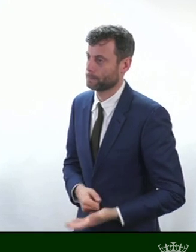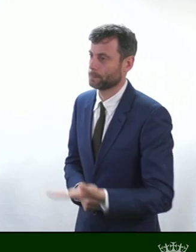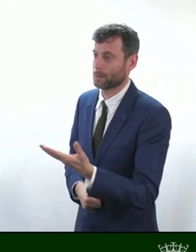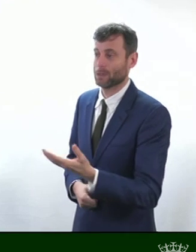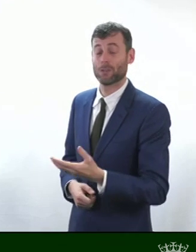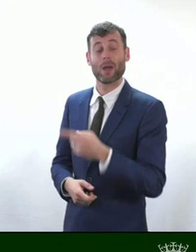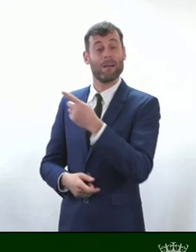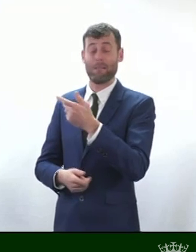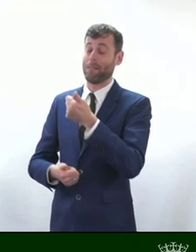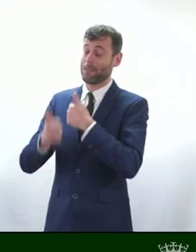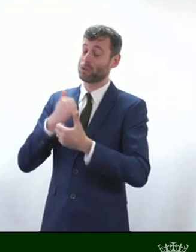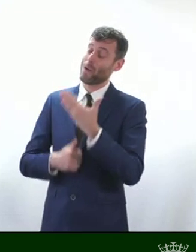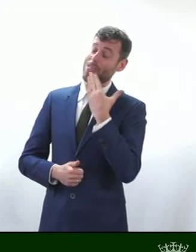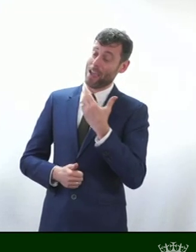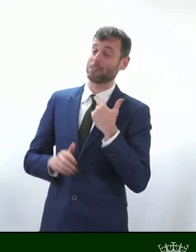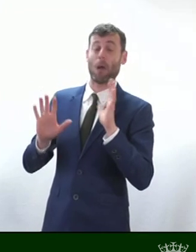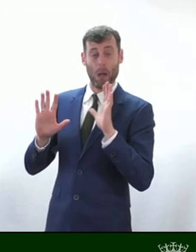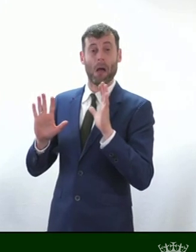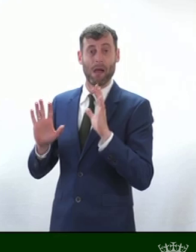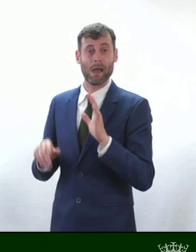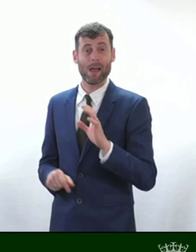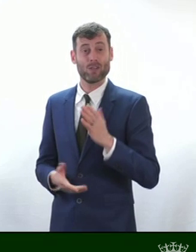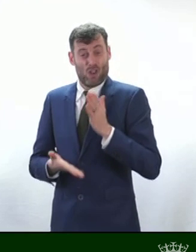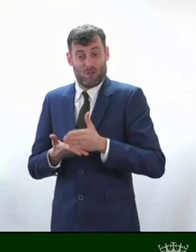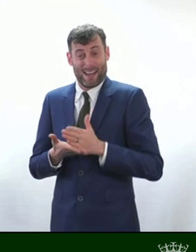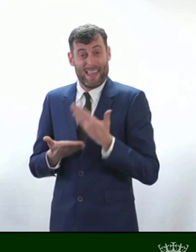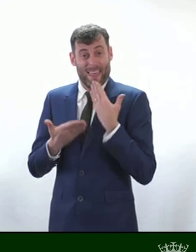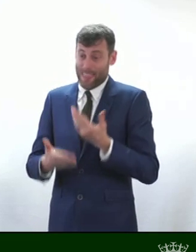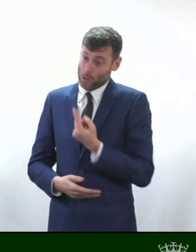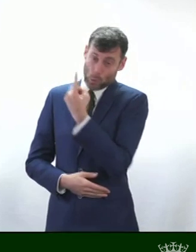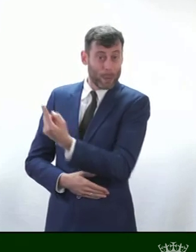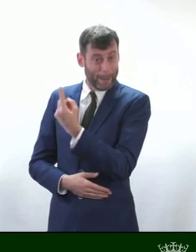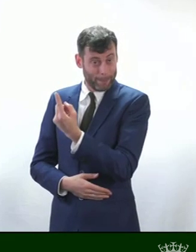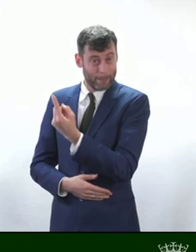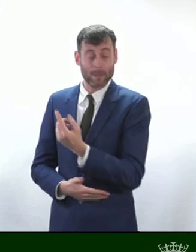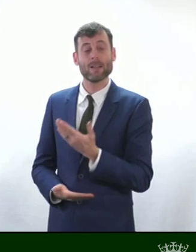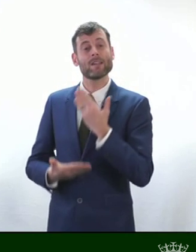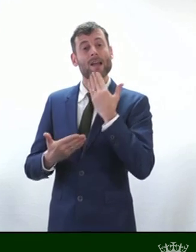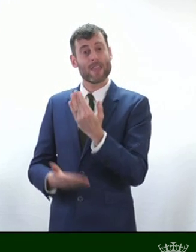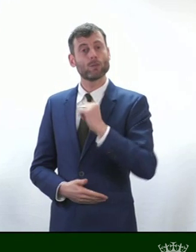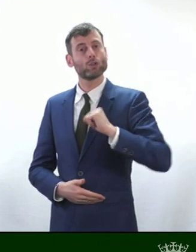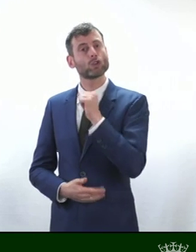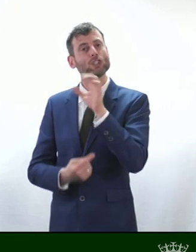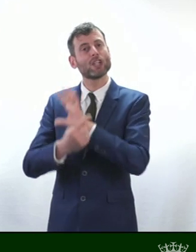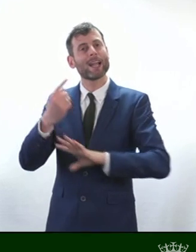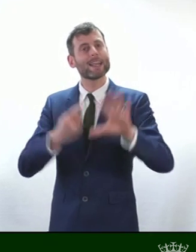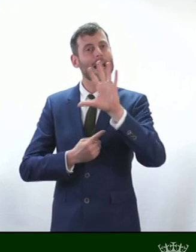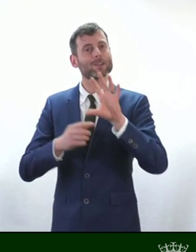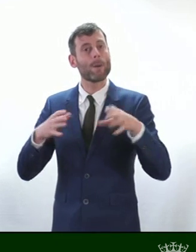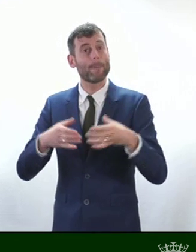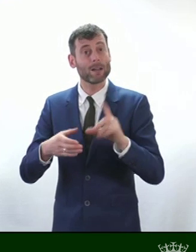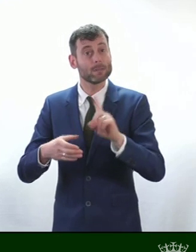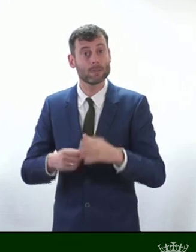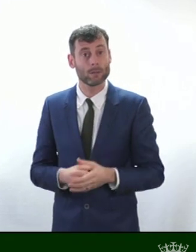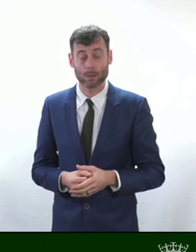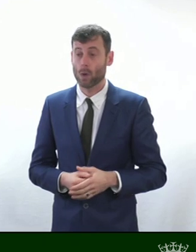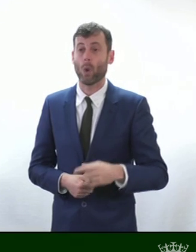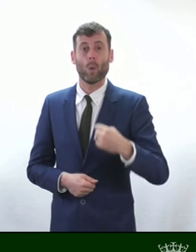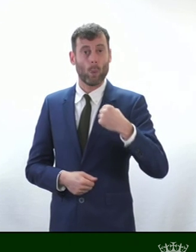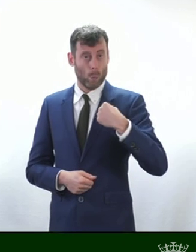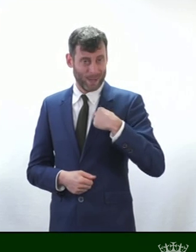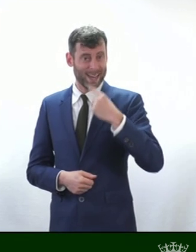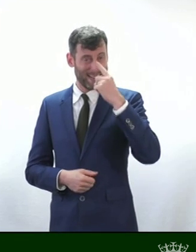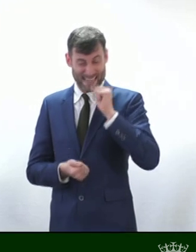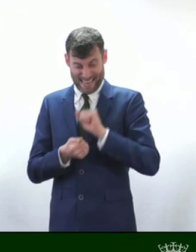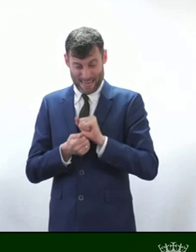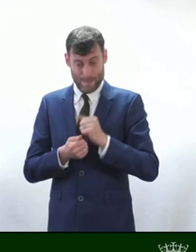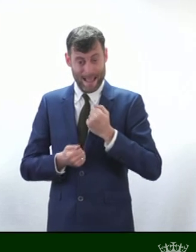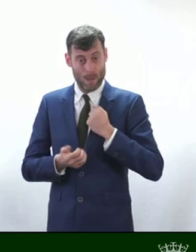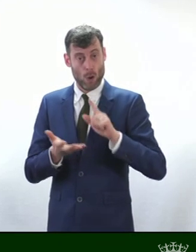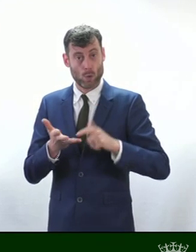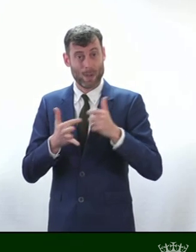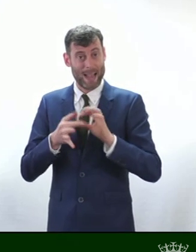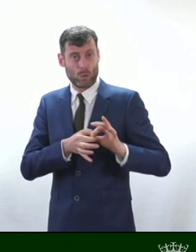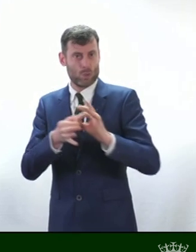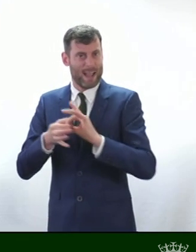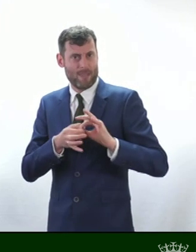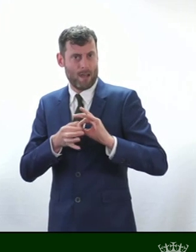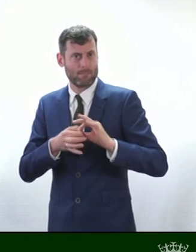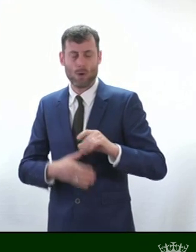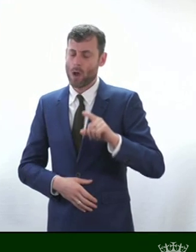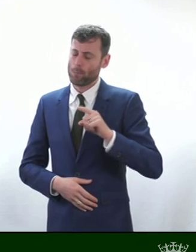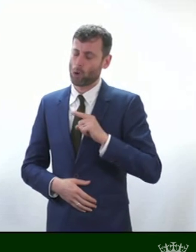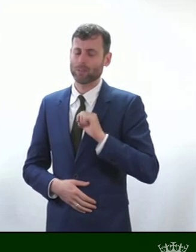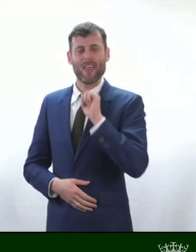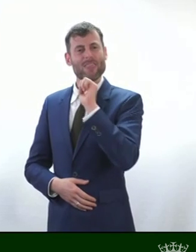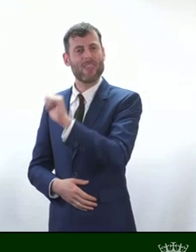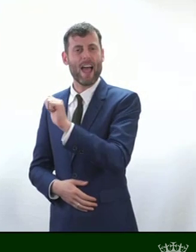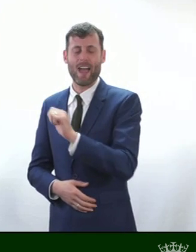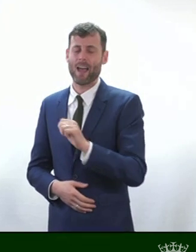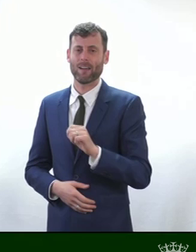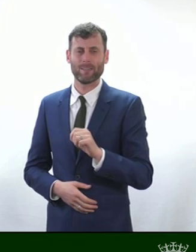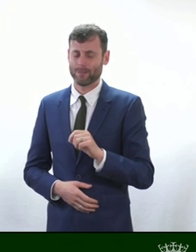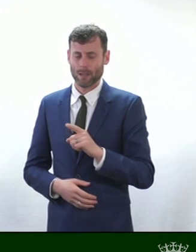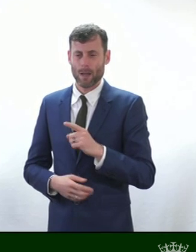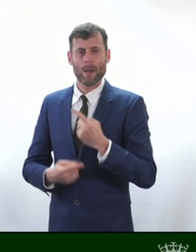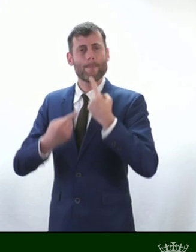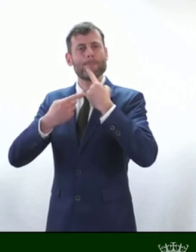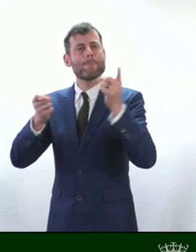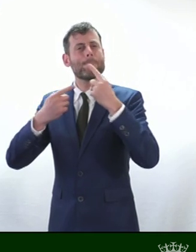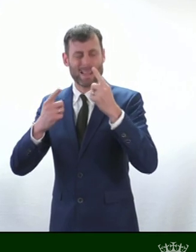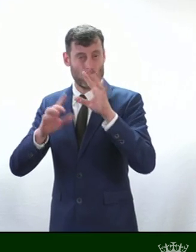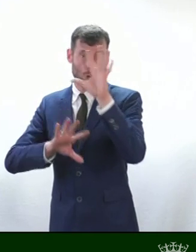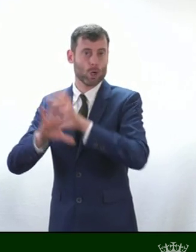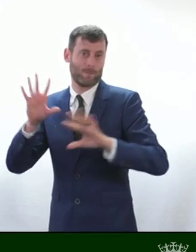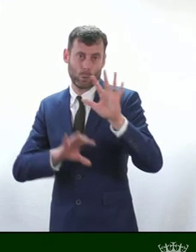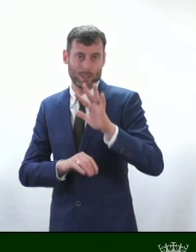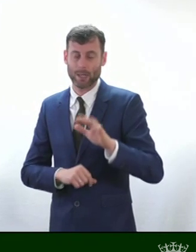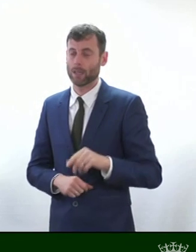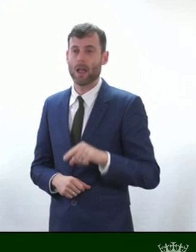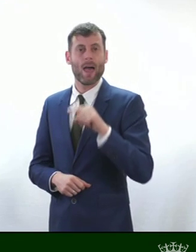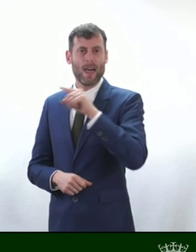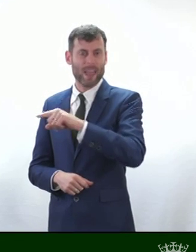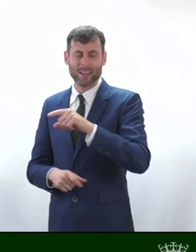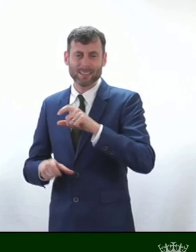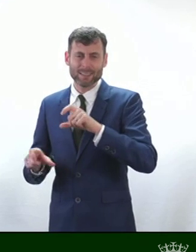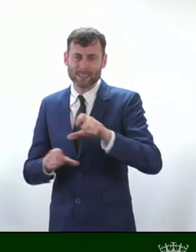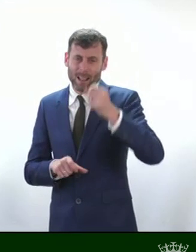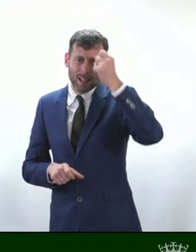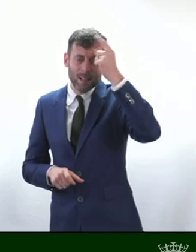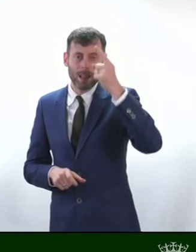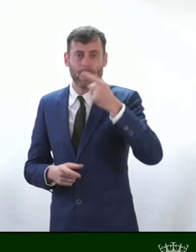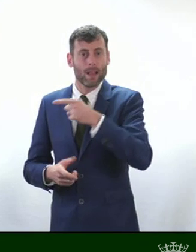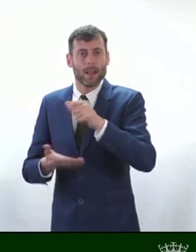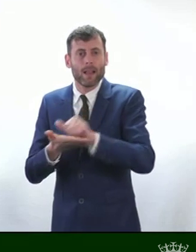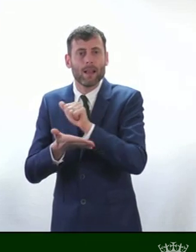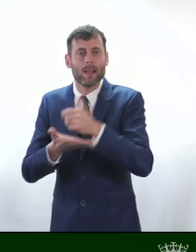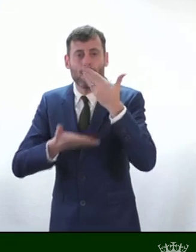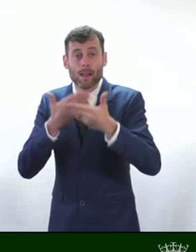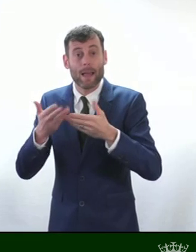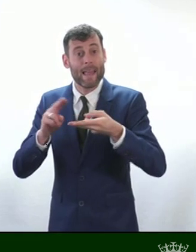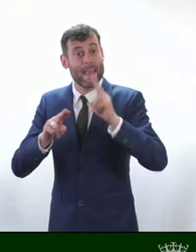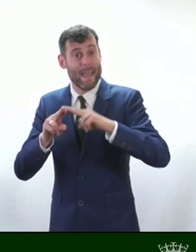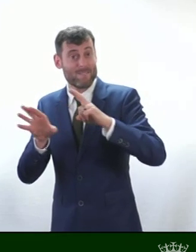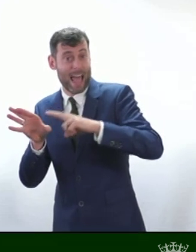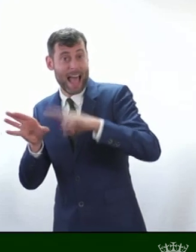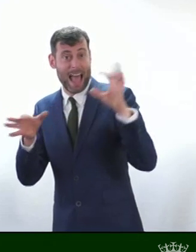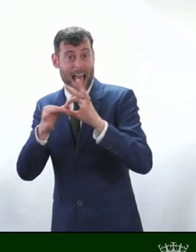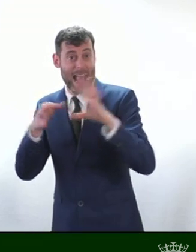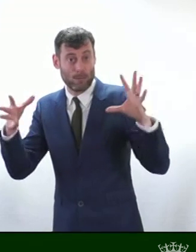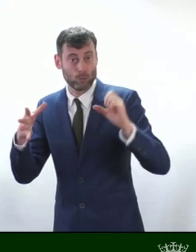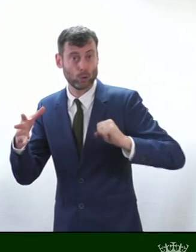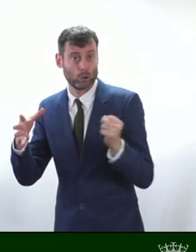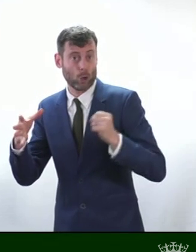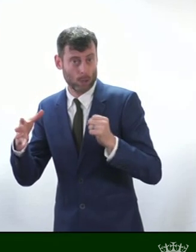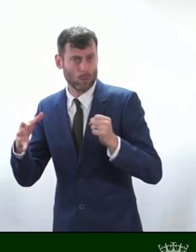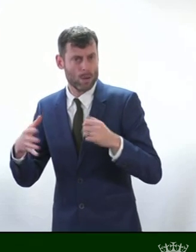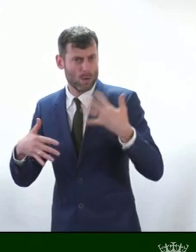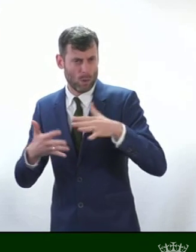Gentleman. I have to say that it is really thanks to him and the Scottish National party that we have been able to keep our wonderful United Kingdom together, because it was the sheer incoherence of their position, their refusal to address the tough questions of what breaking up the UK really means—the impact on our budgets and our economy and